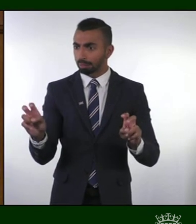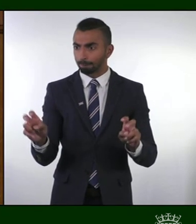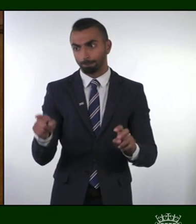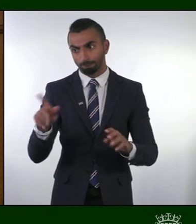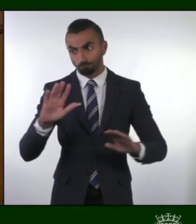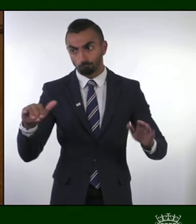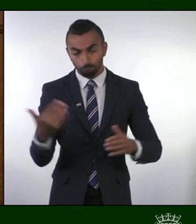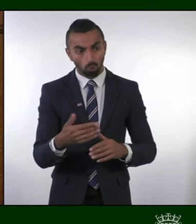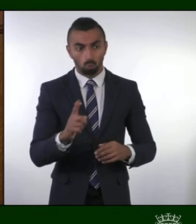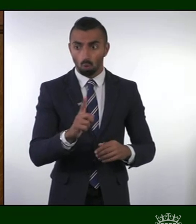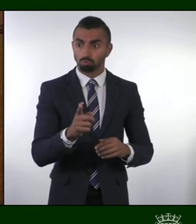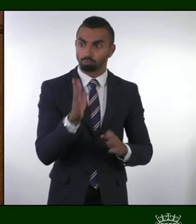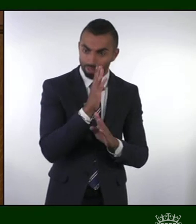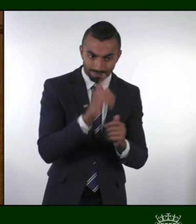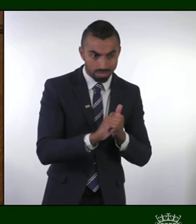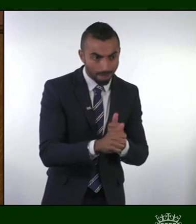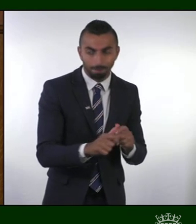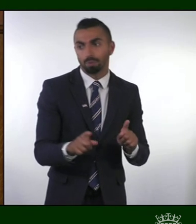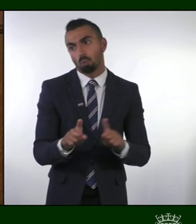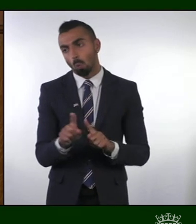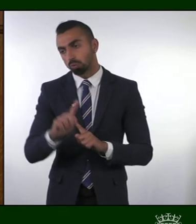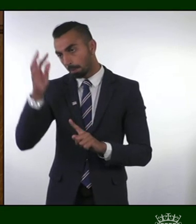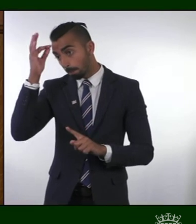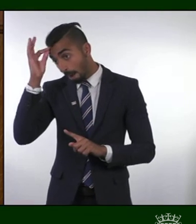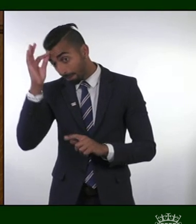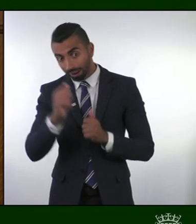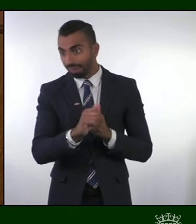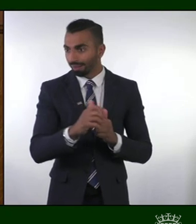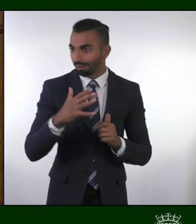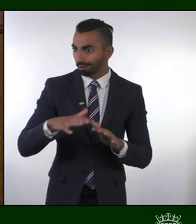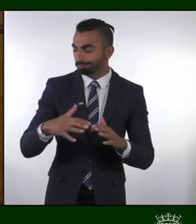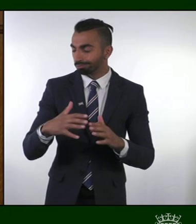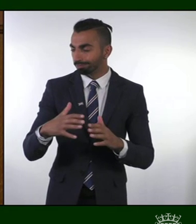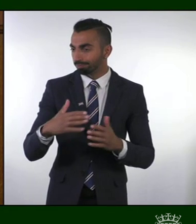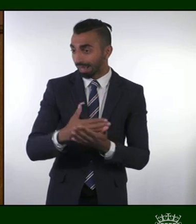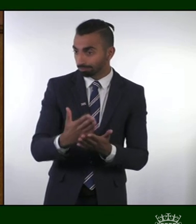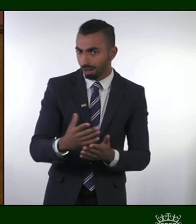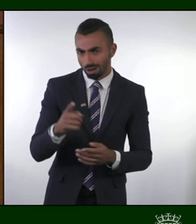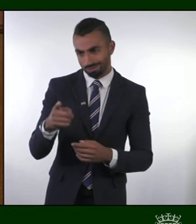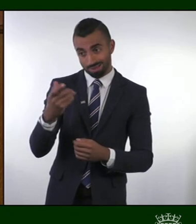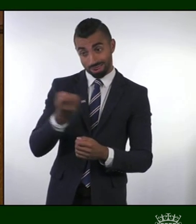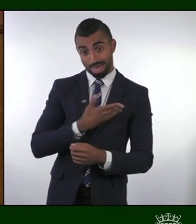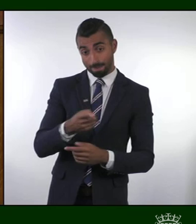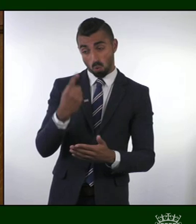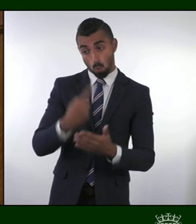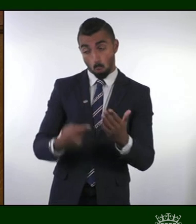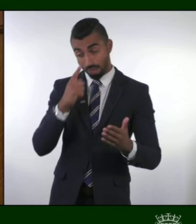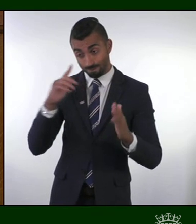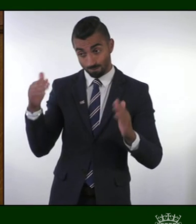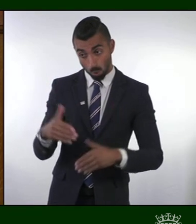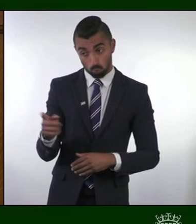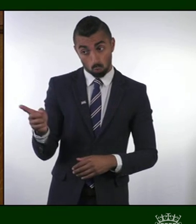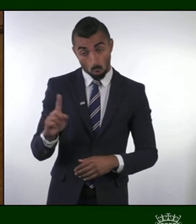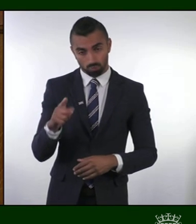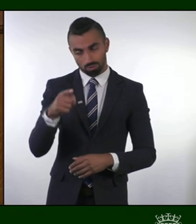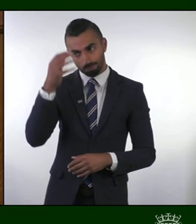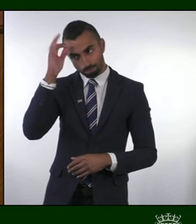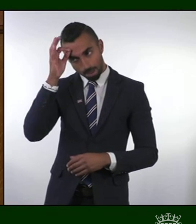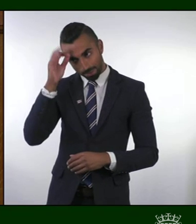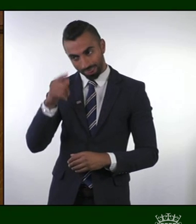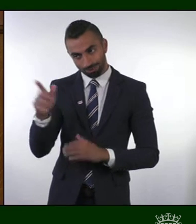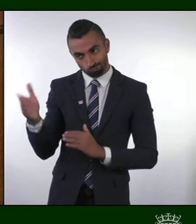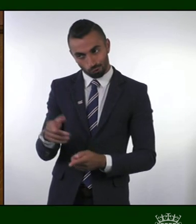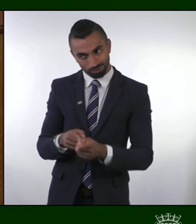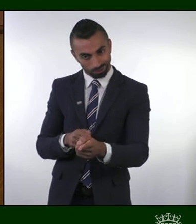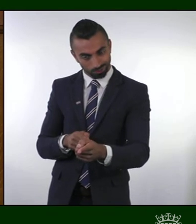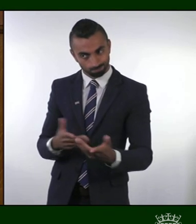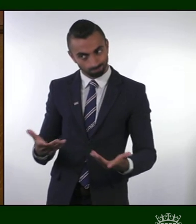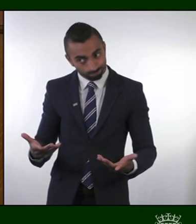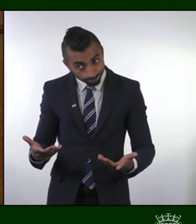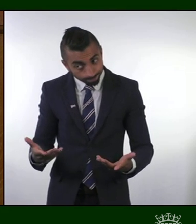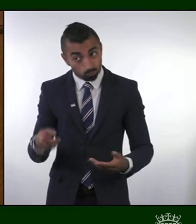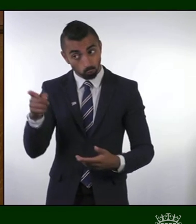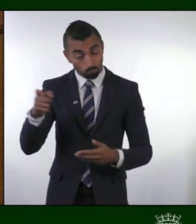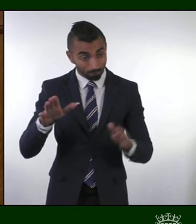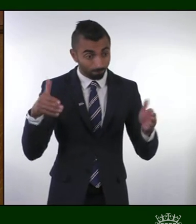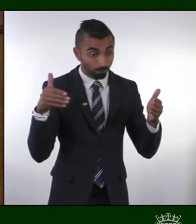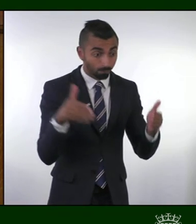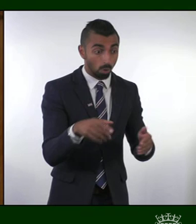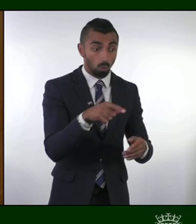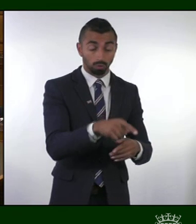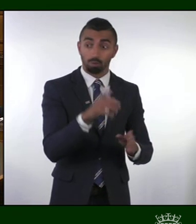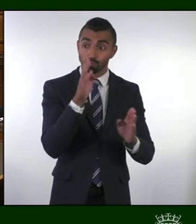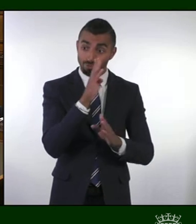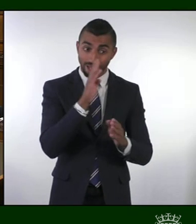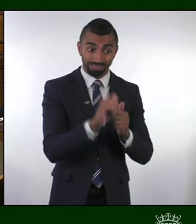Does my honourable Friend agree that it will have most impact if it is fully embraced by the private sector, and private businesses take advantage of the opportunity to take on young workers?